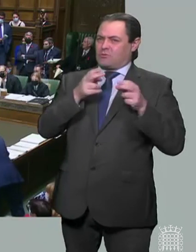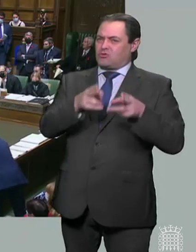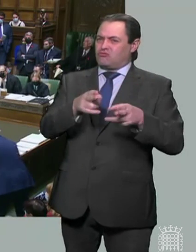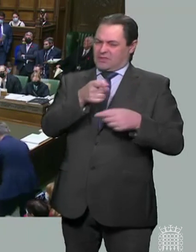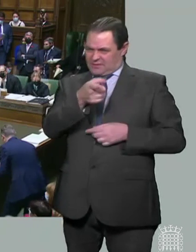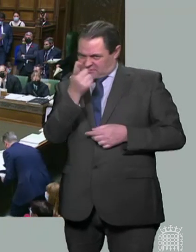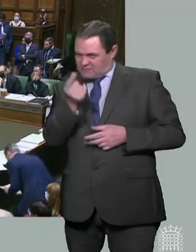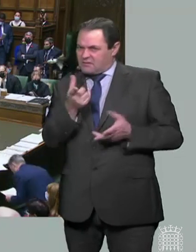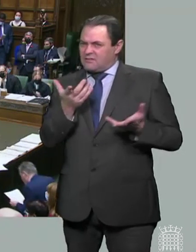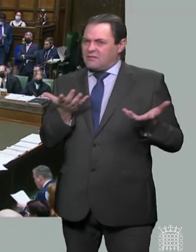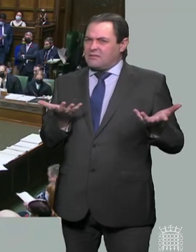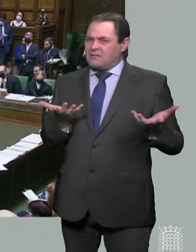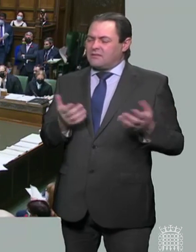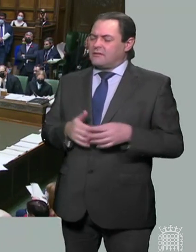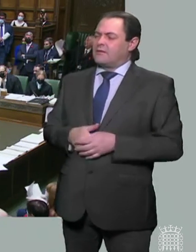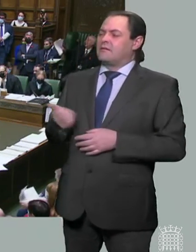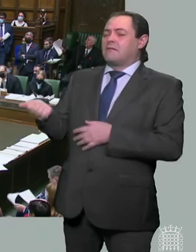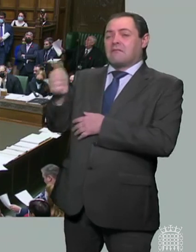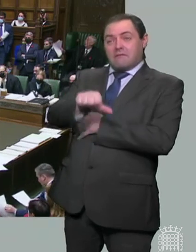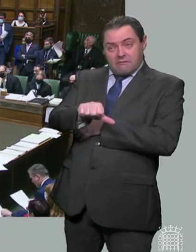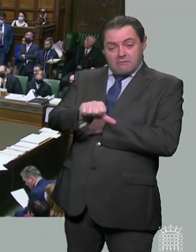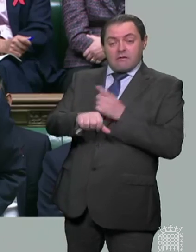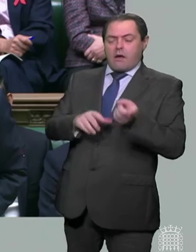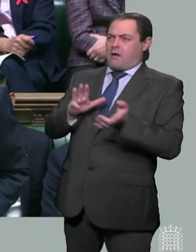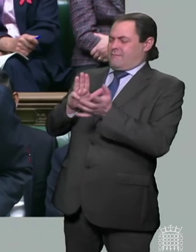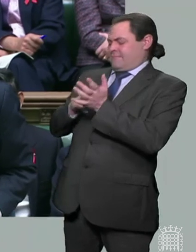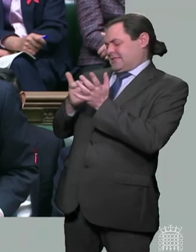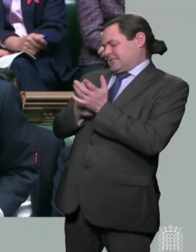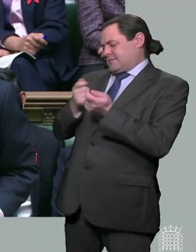I have said what I have said about No.